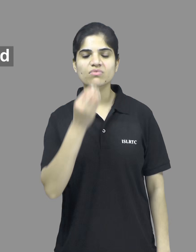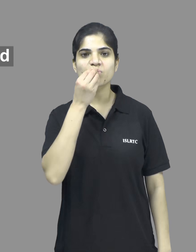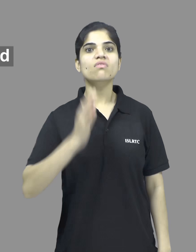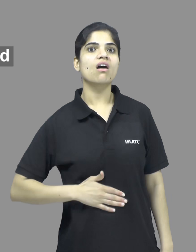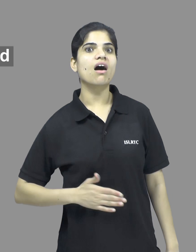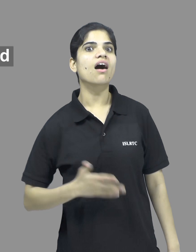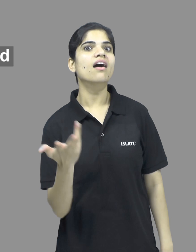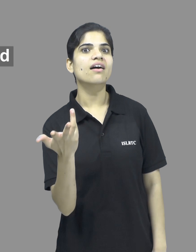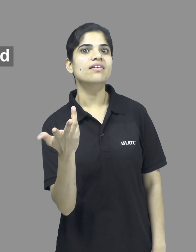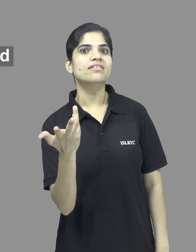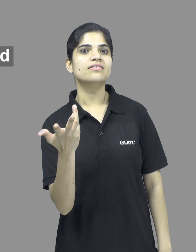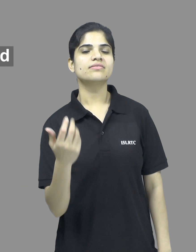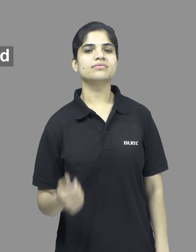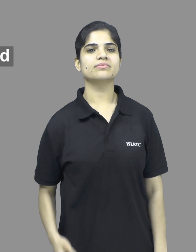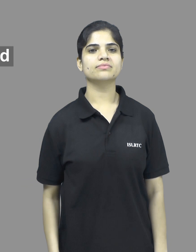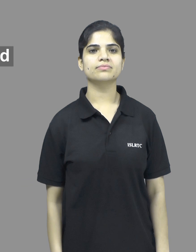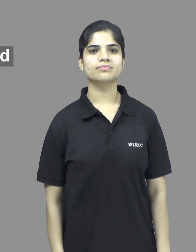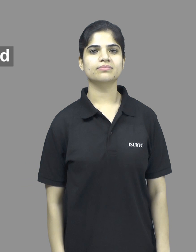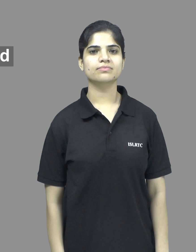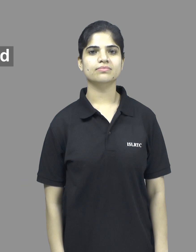Livelihood